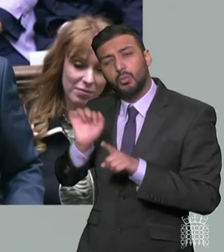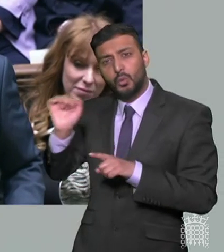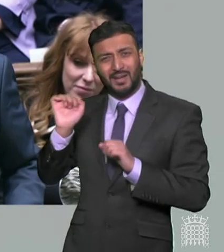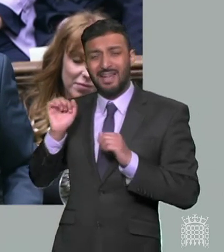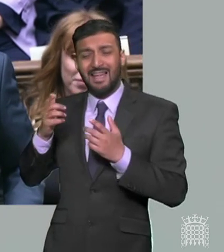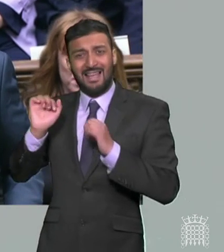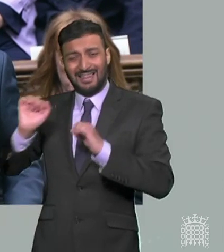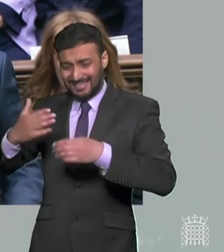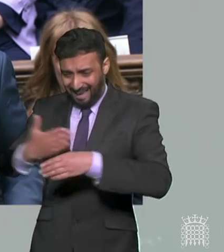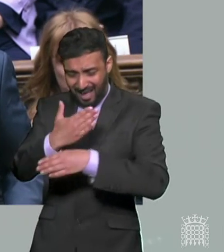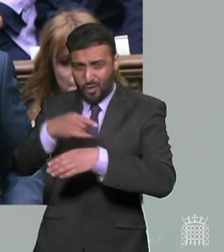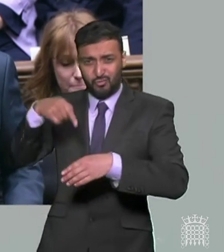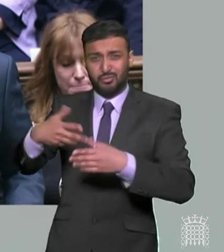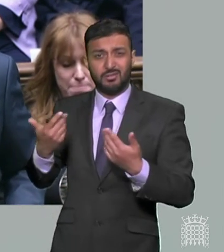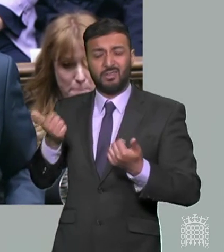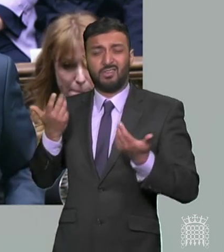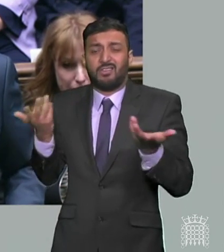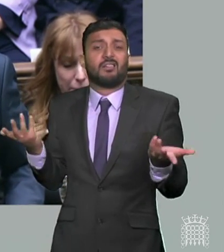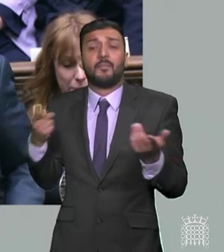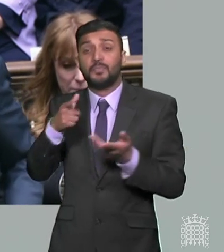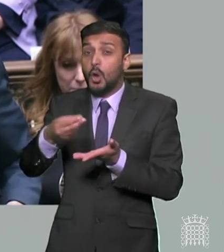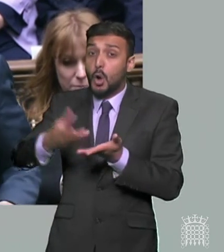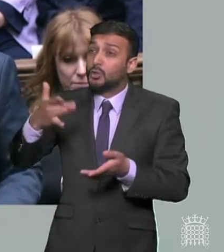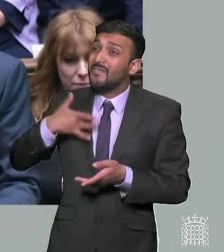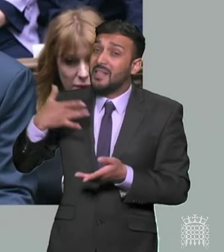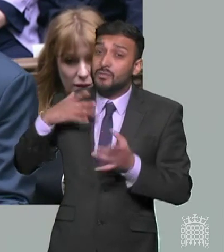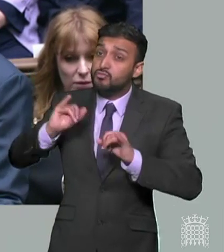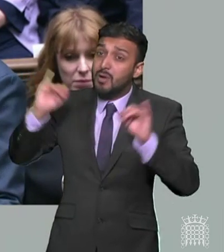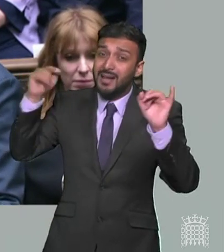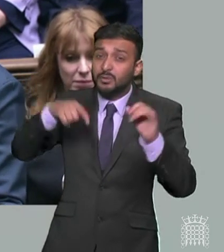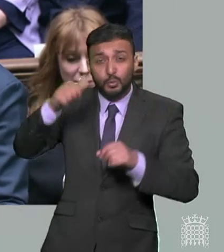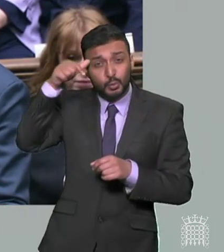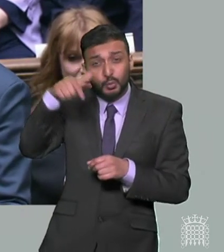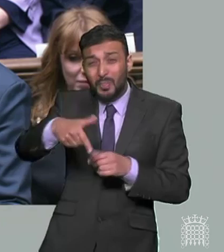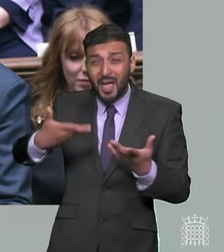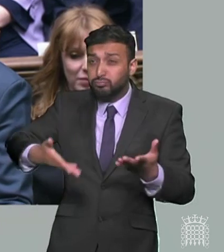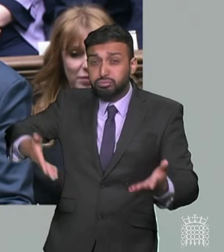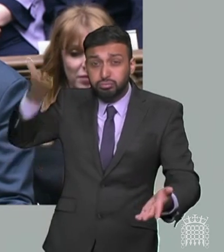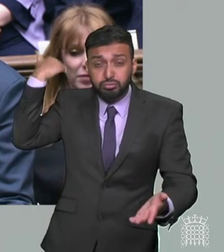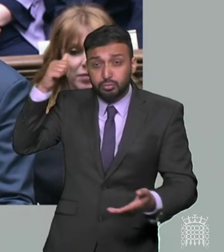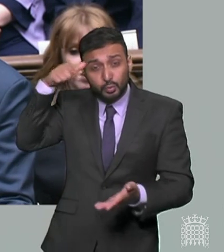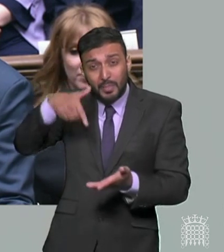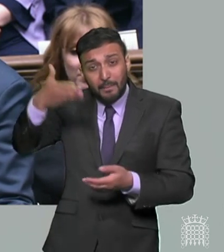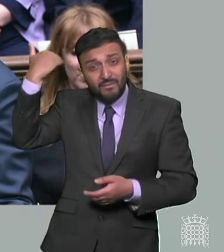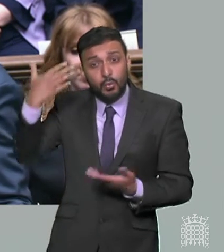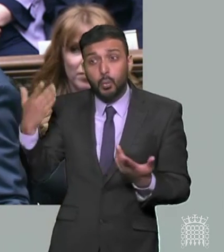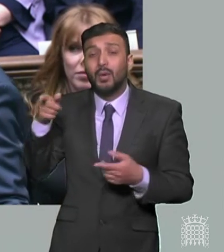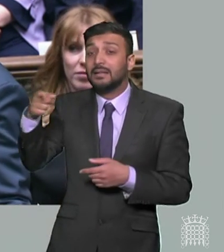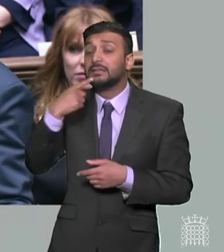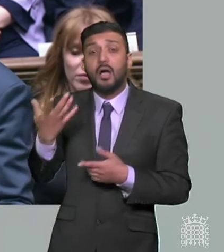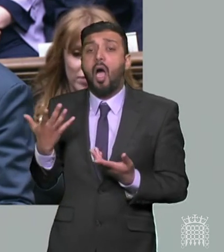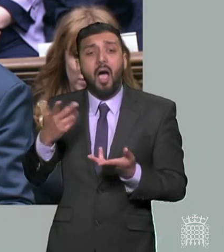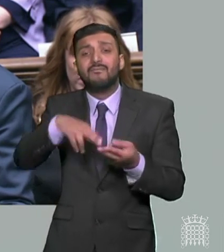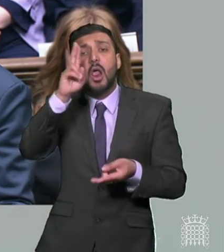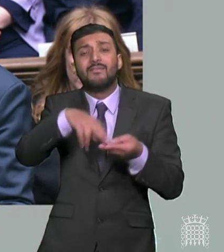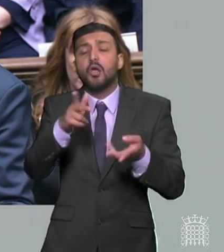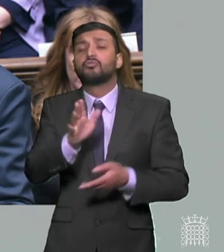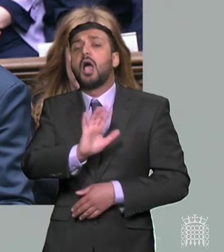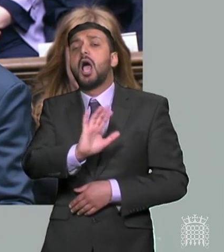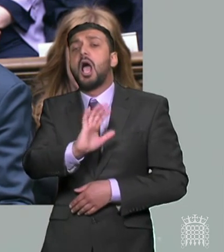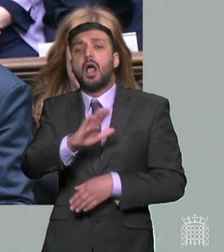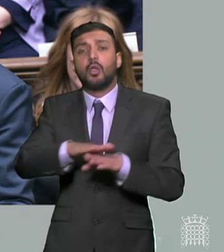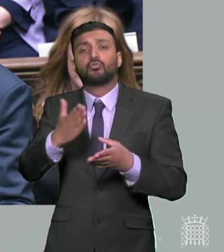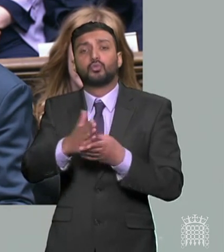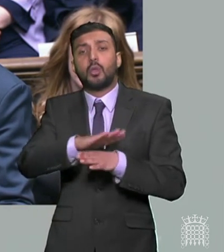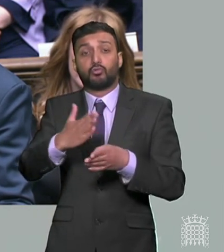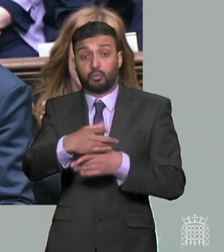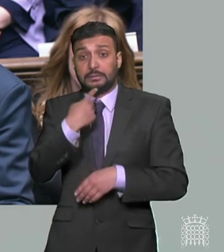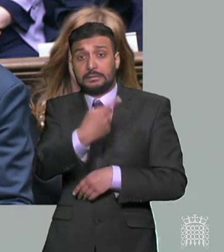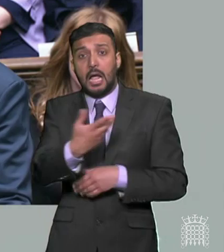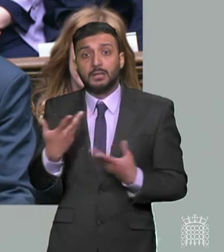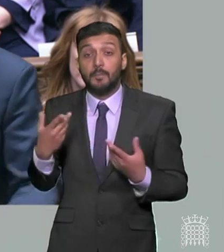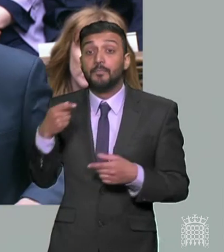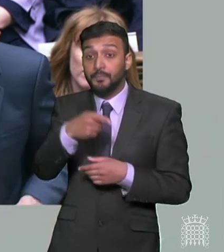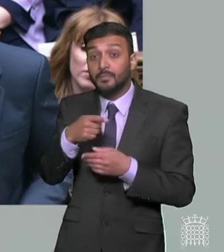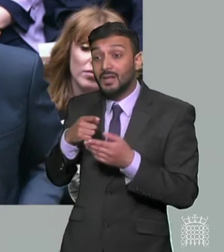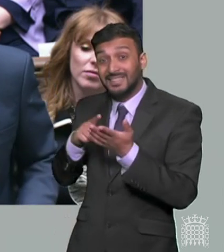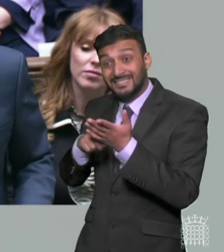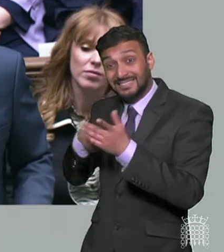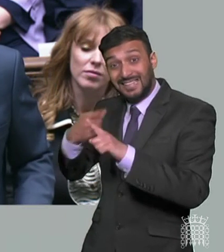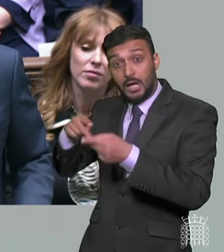The cost of living crisis was blindingly obvious months ago, but he said that worries about inflation were unfounded and he backed a tax-hiking Budget.